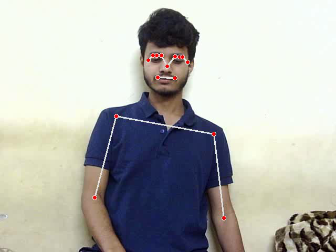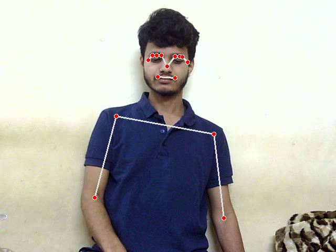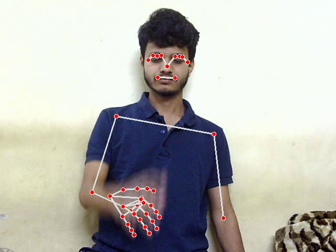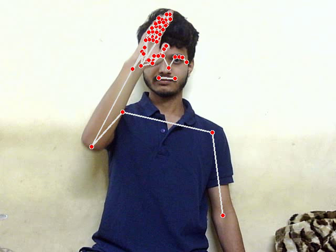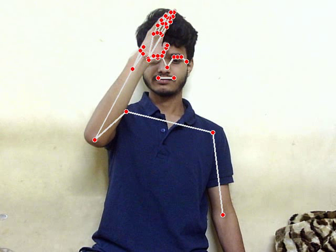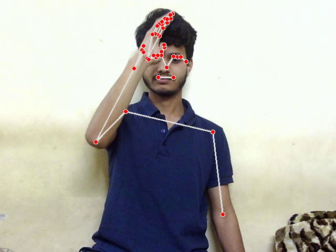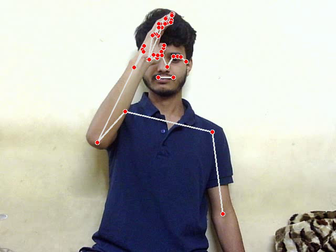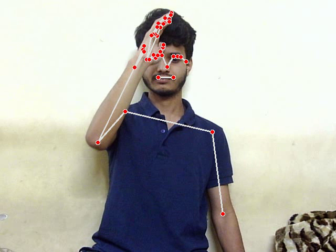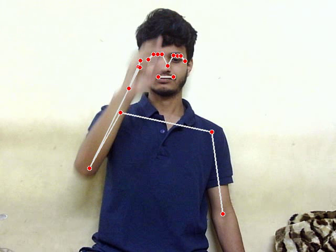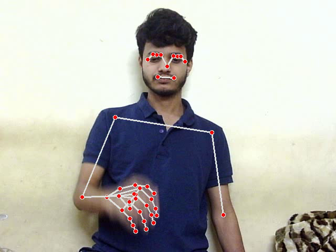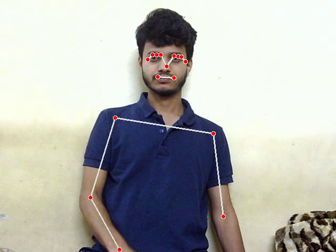father